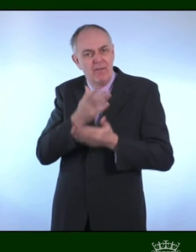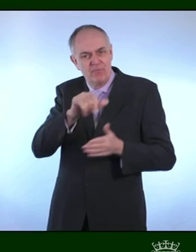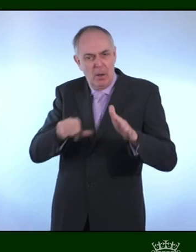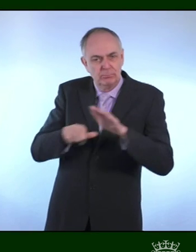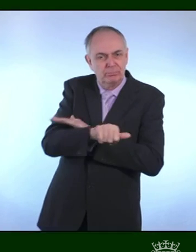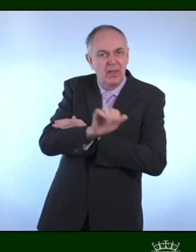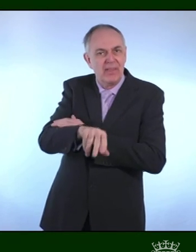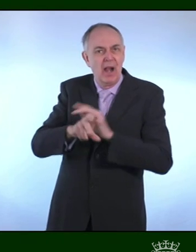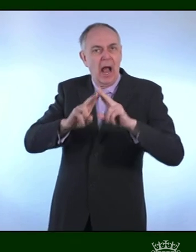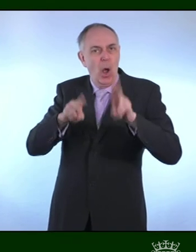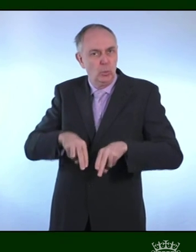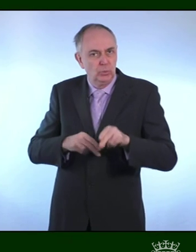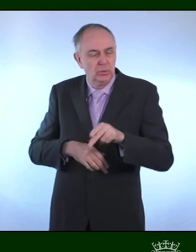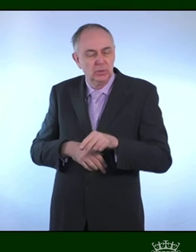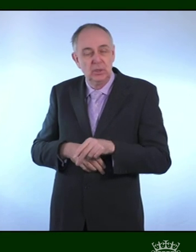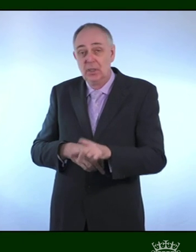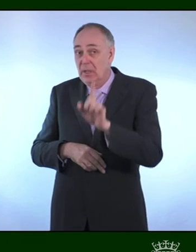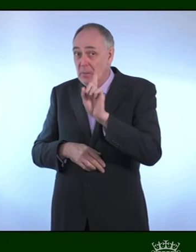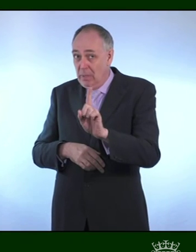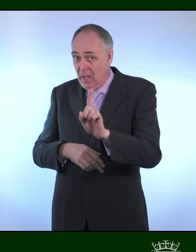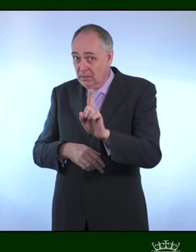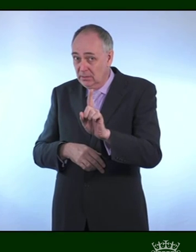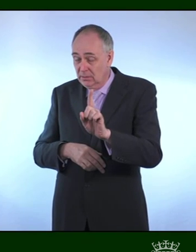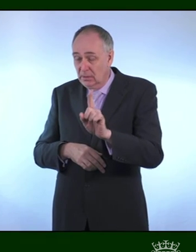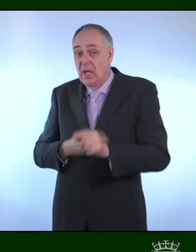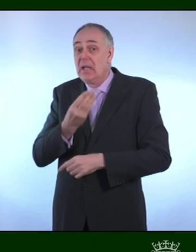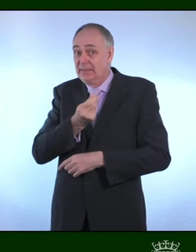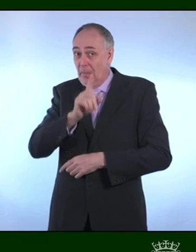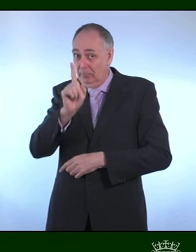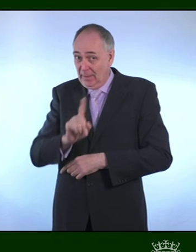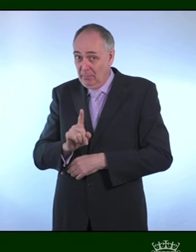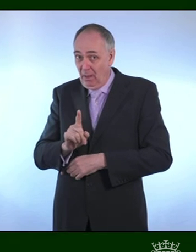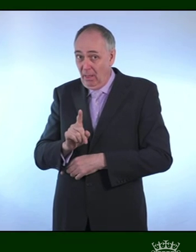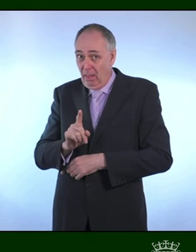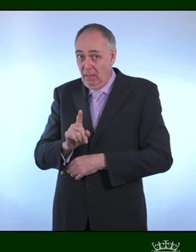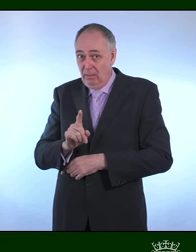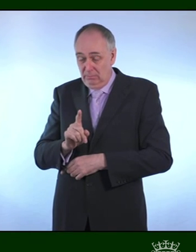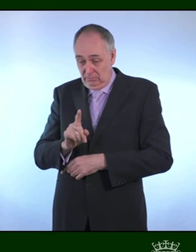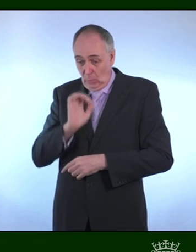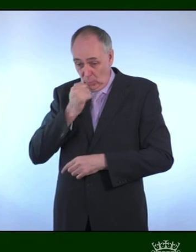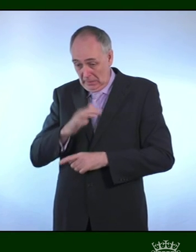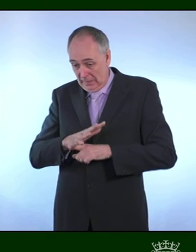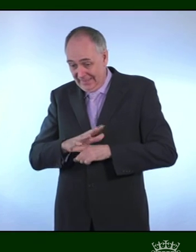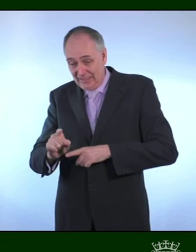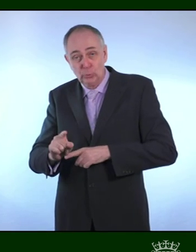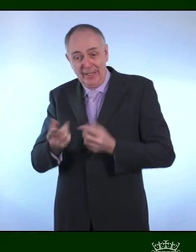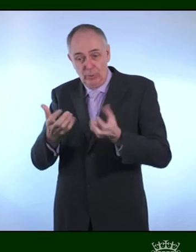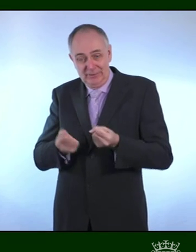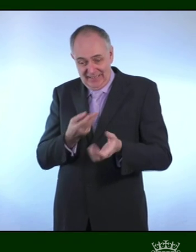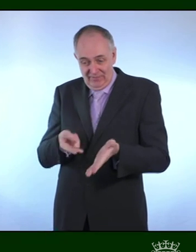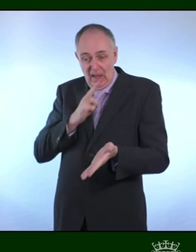He absolutely said that, yet some renters will be getting eviction notices as early as next week.